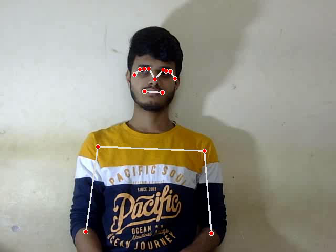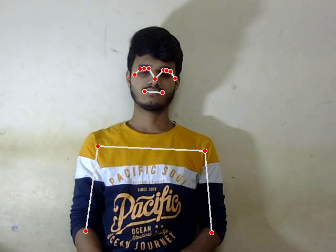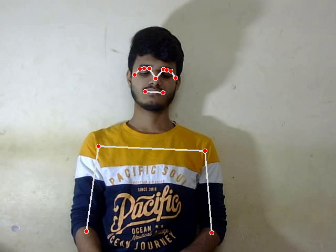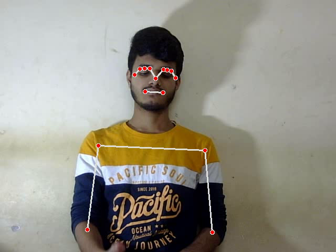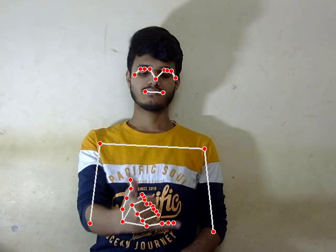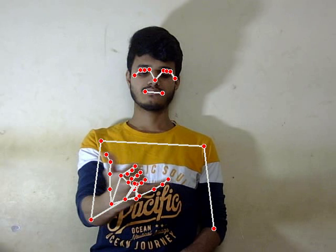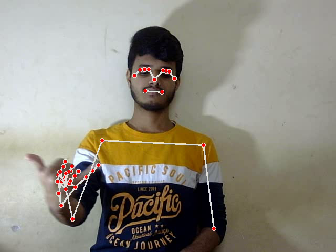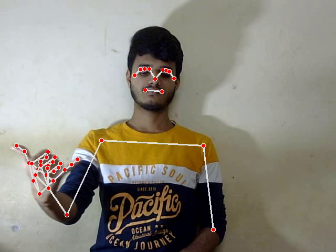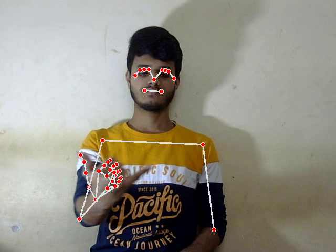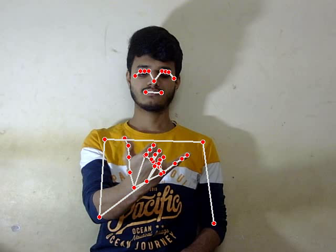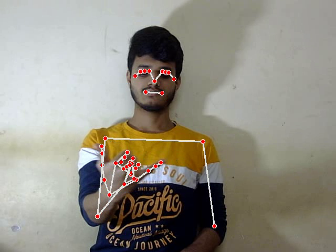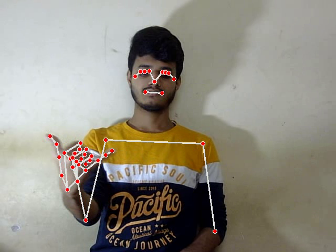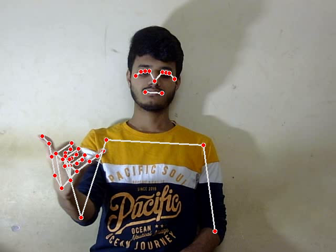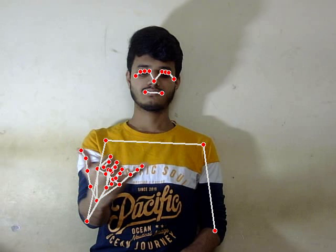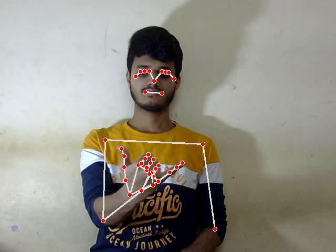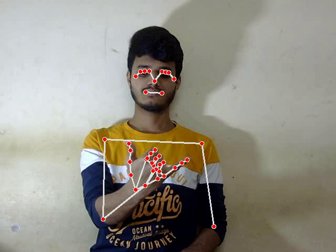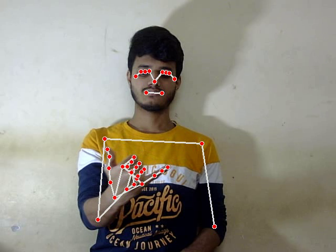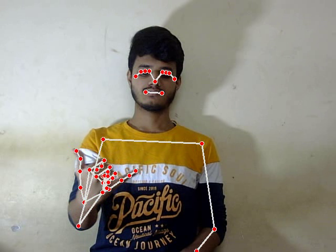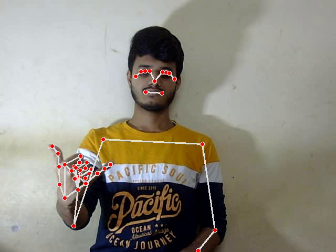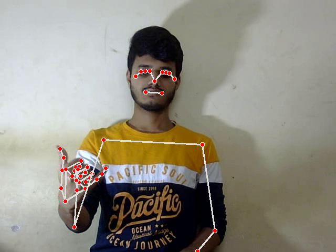same